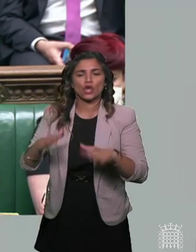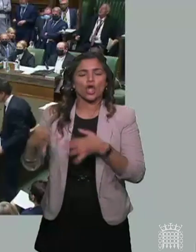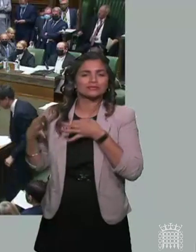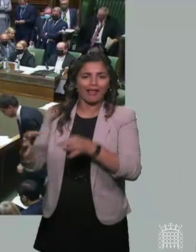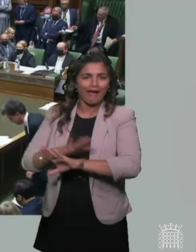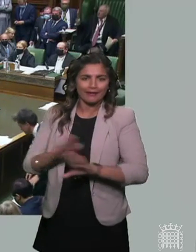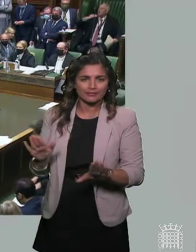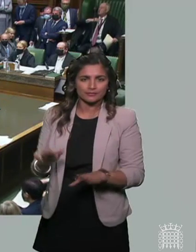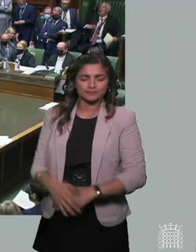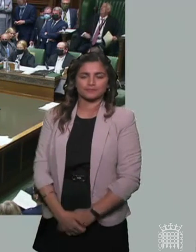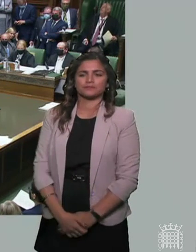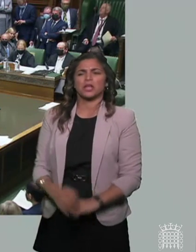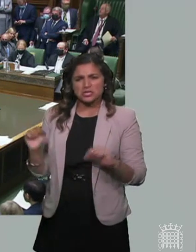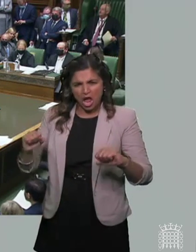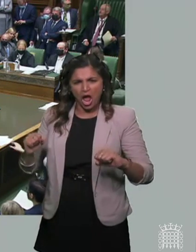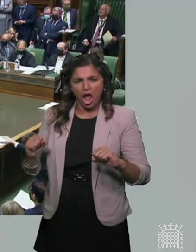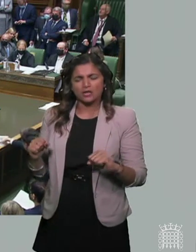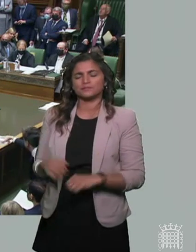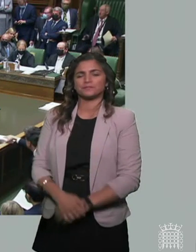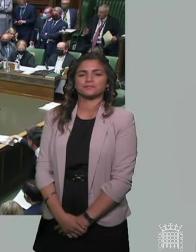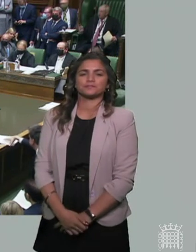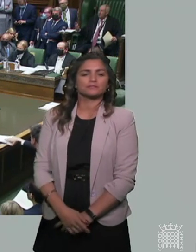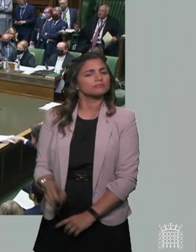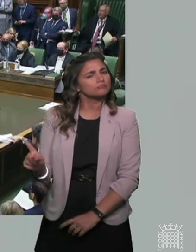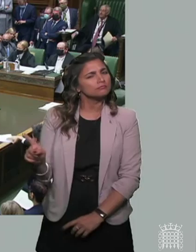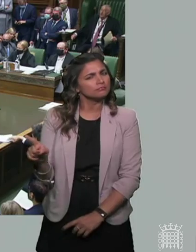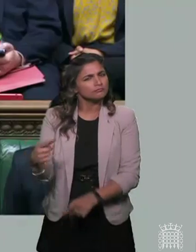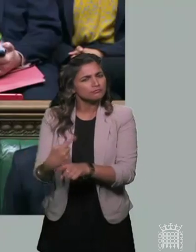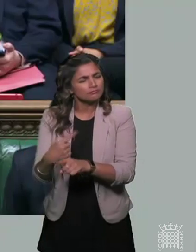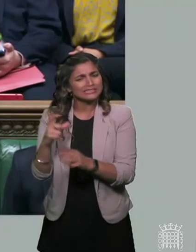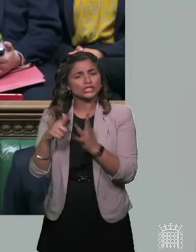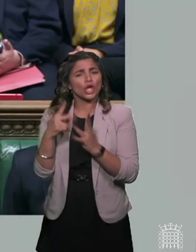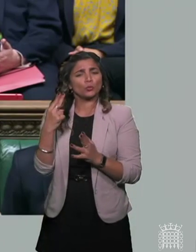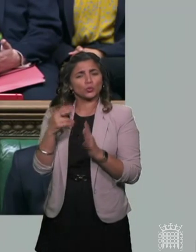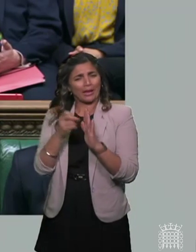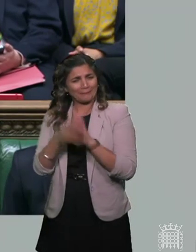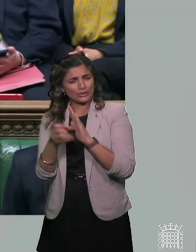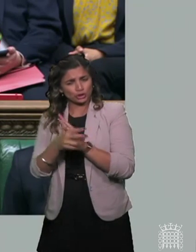The right honourable Gentleman talks about cutting CO2 in half.